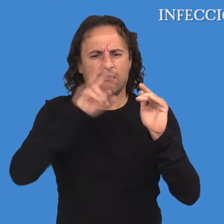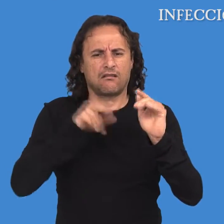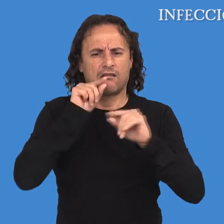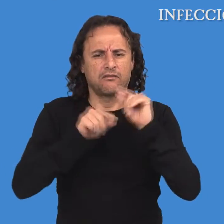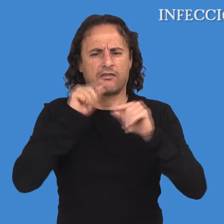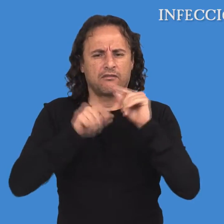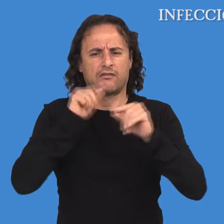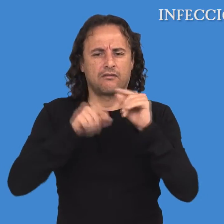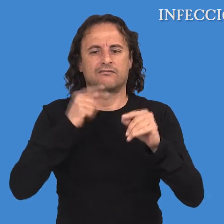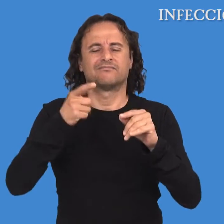virus